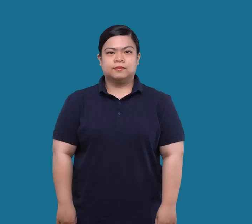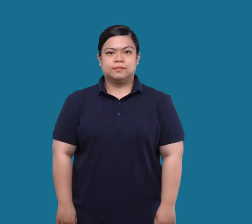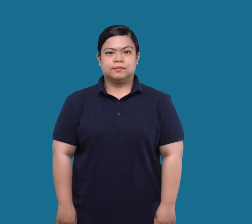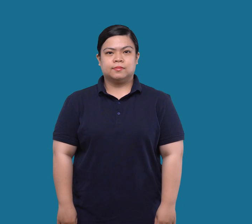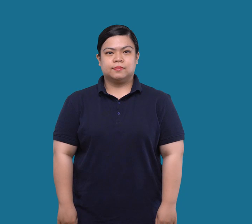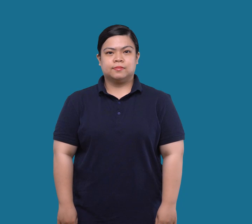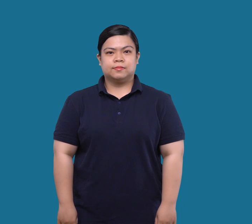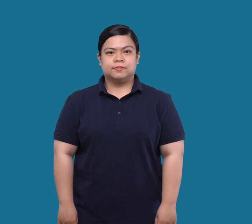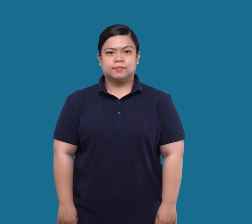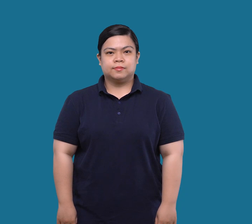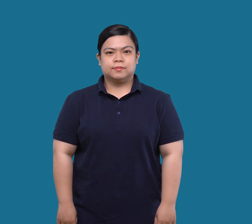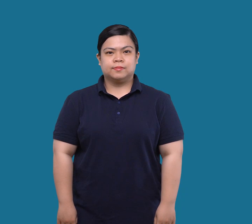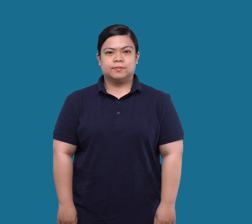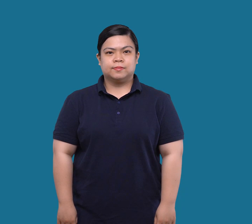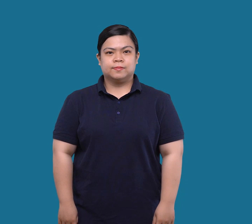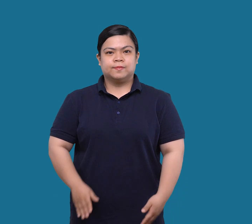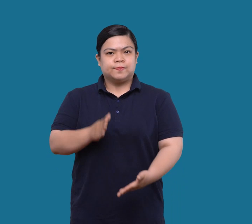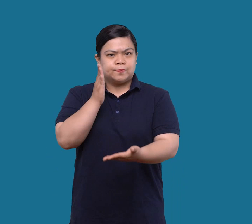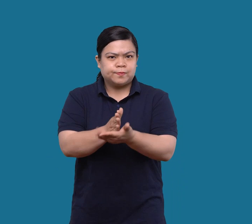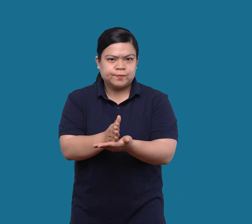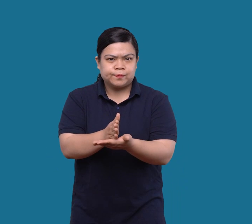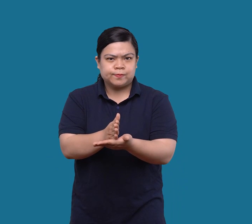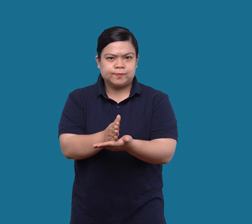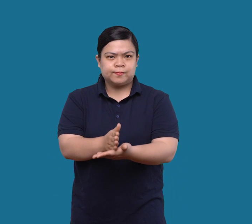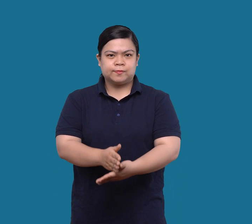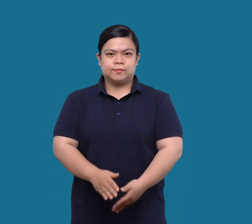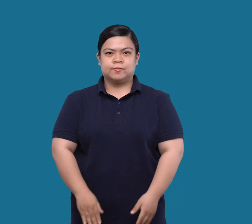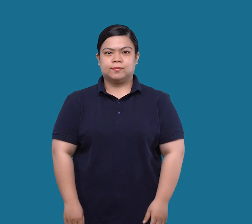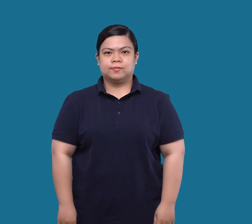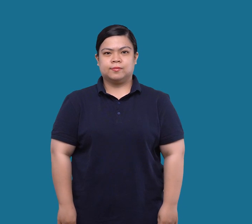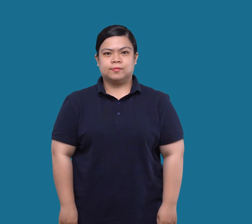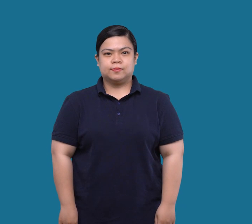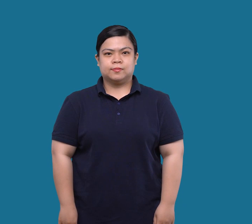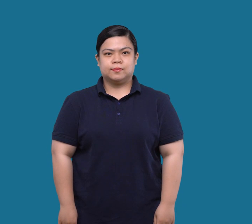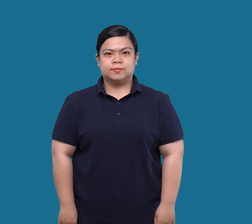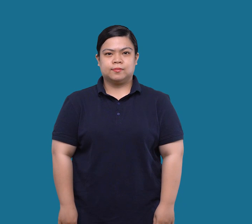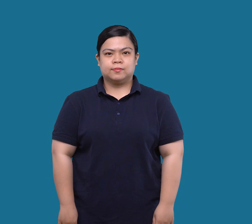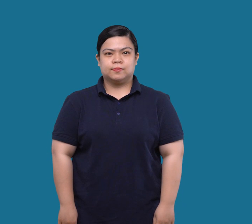ngừng lại